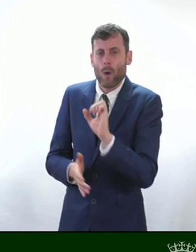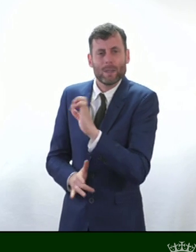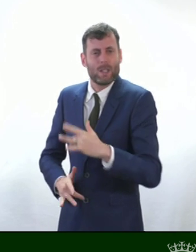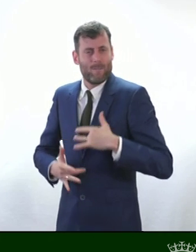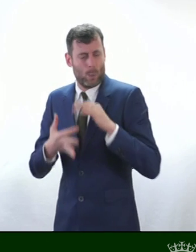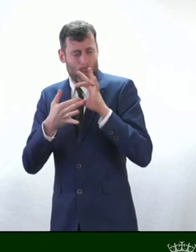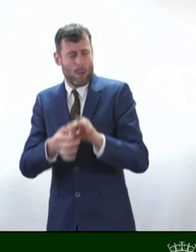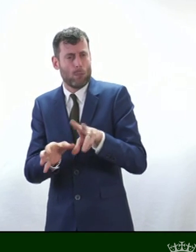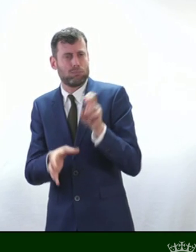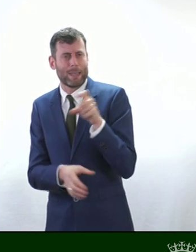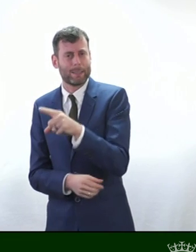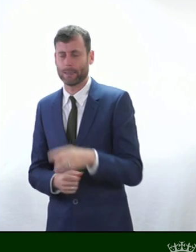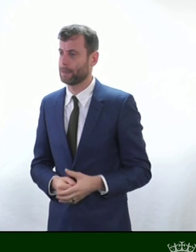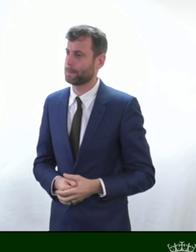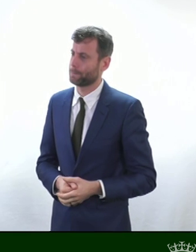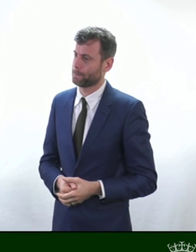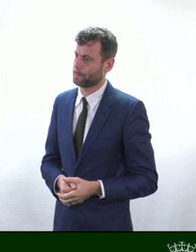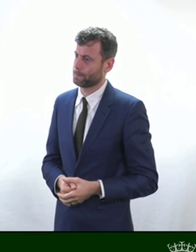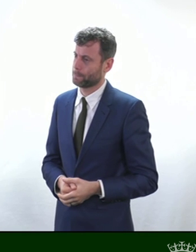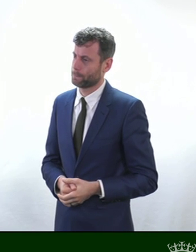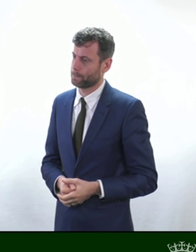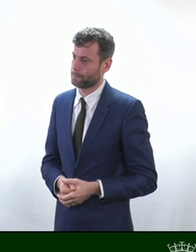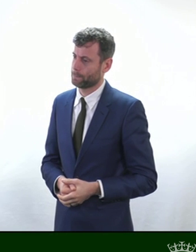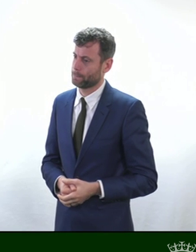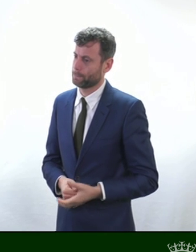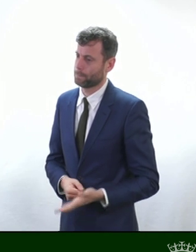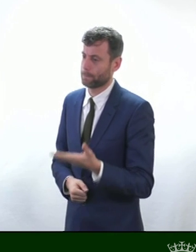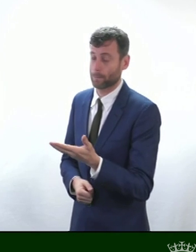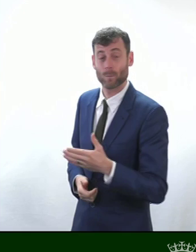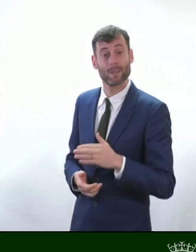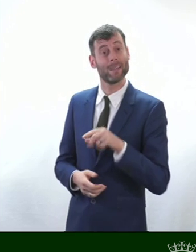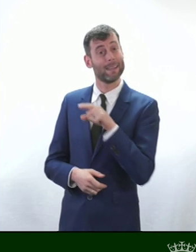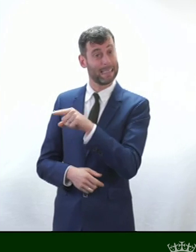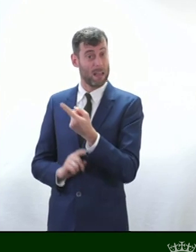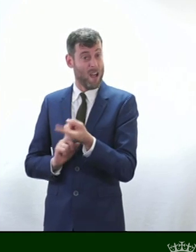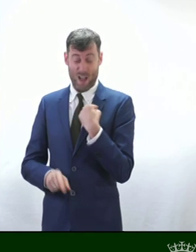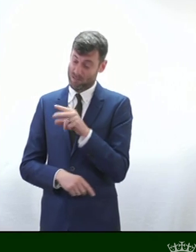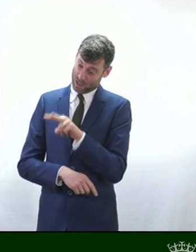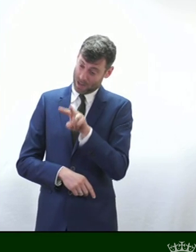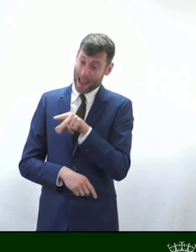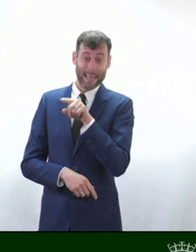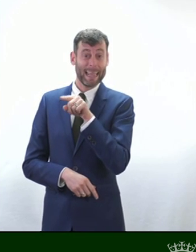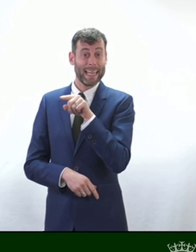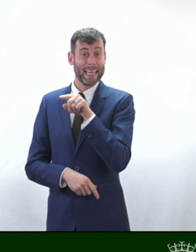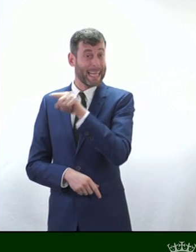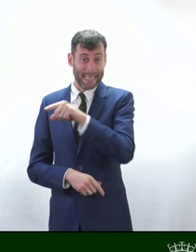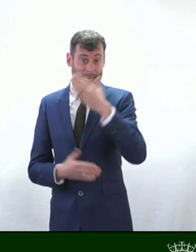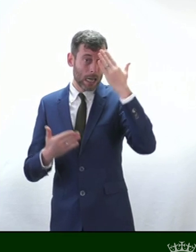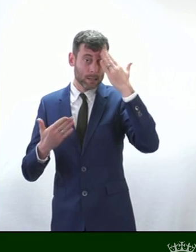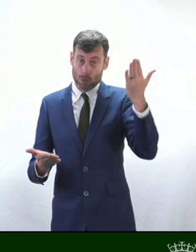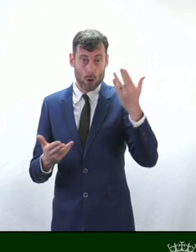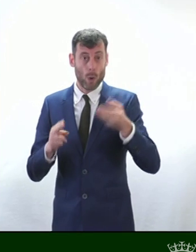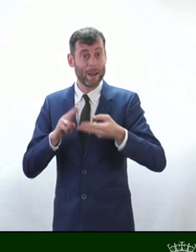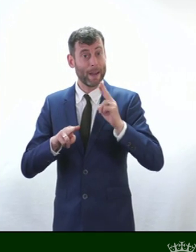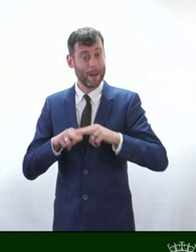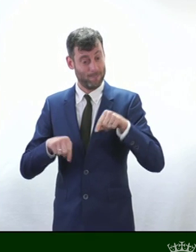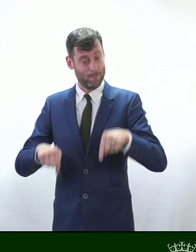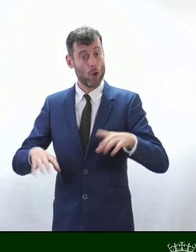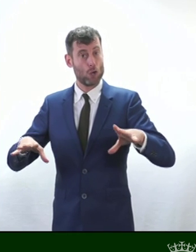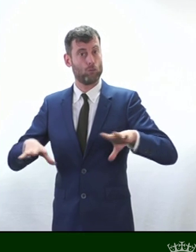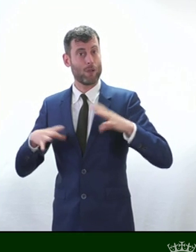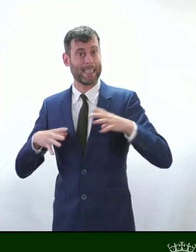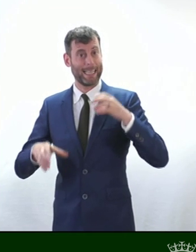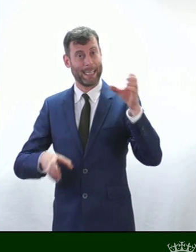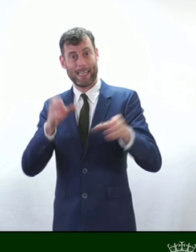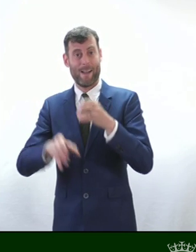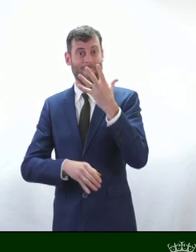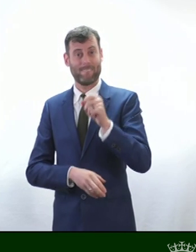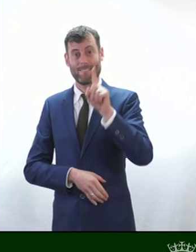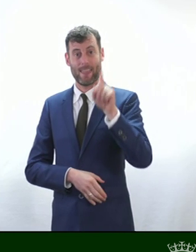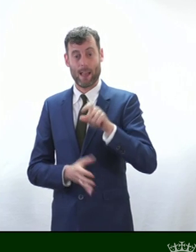I take it that the answer is the Prime Minister has no idea whether the 50,000 customs agents will be in place on 1 January.